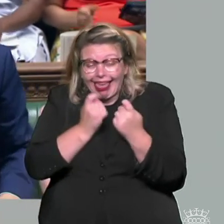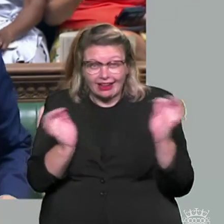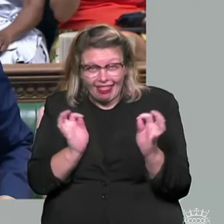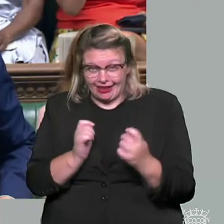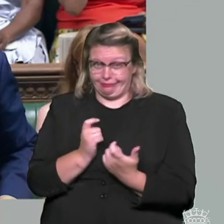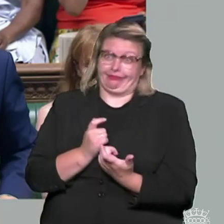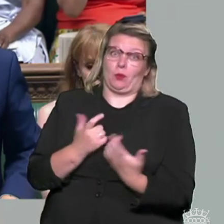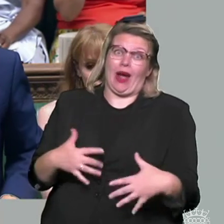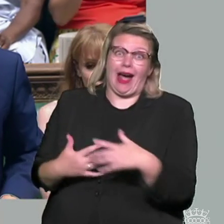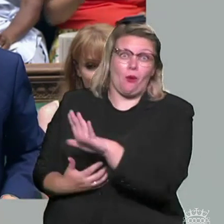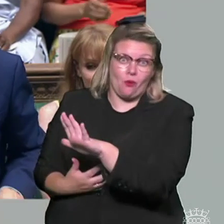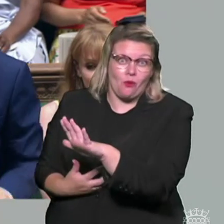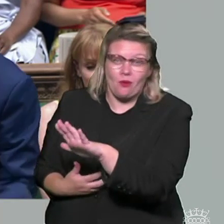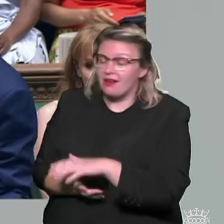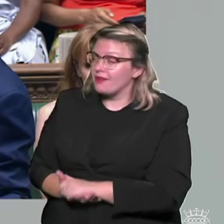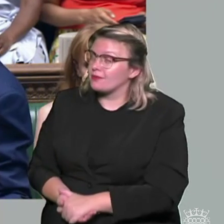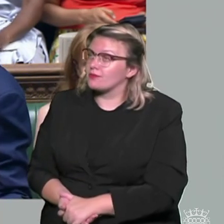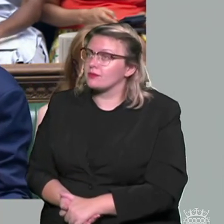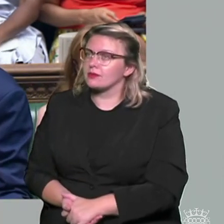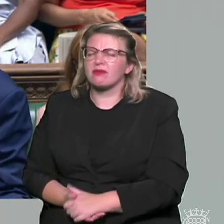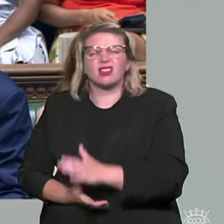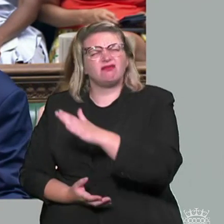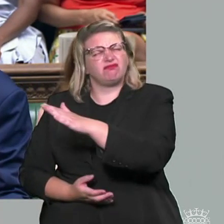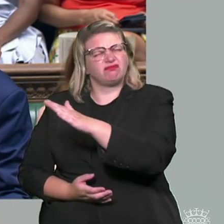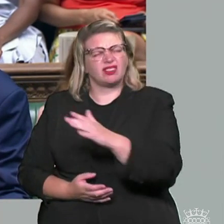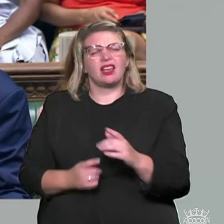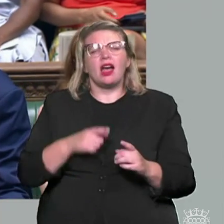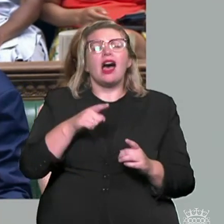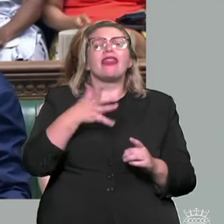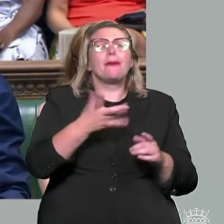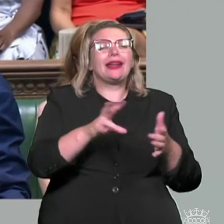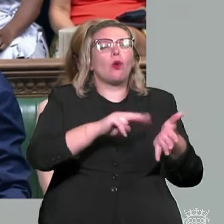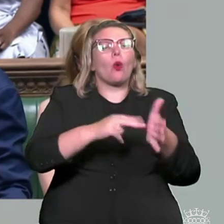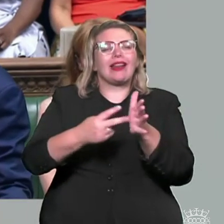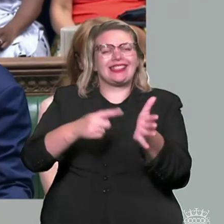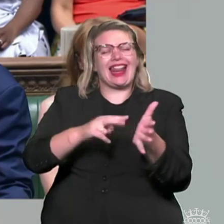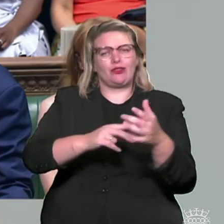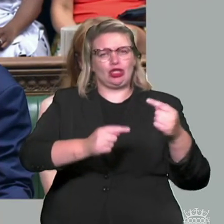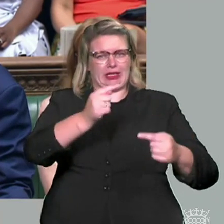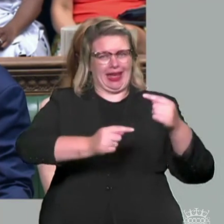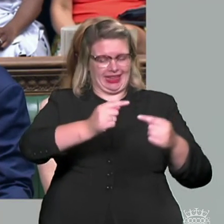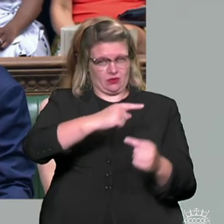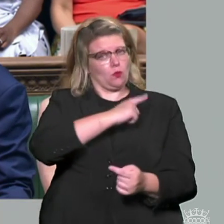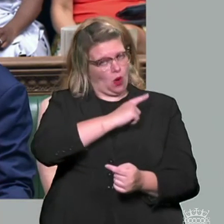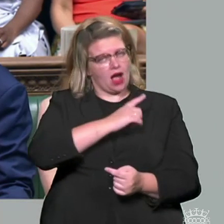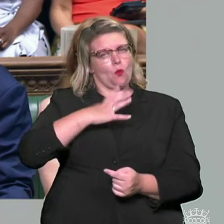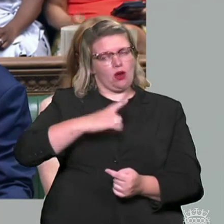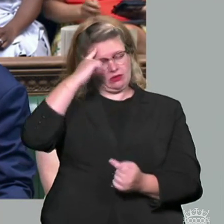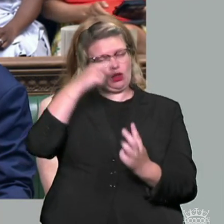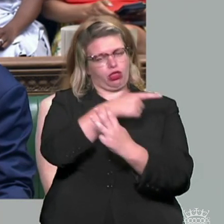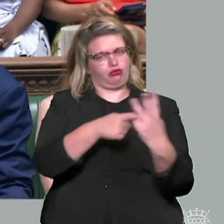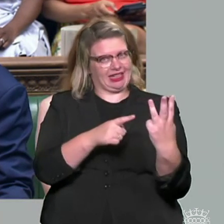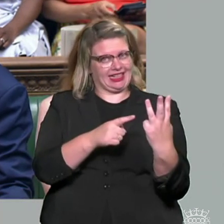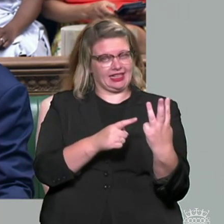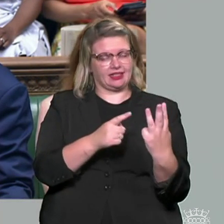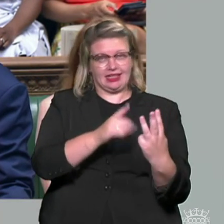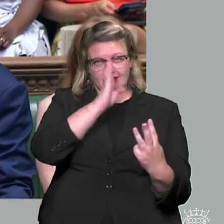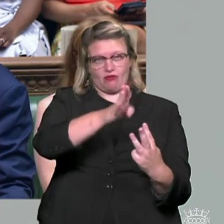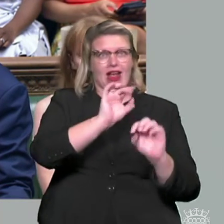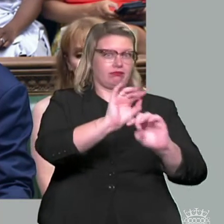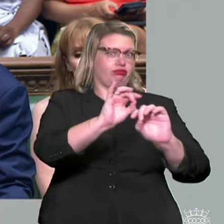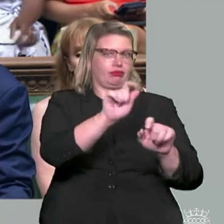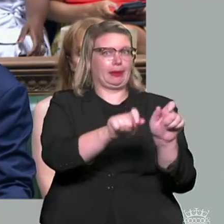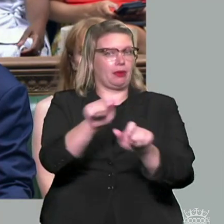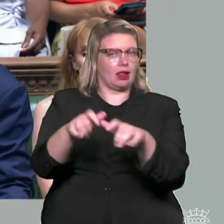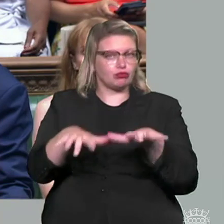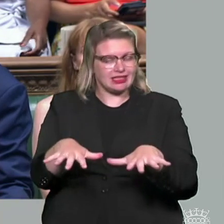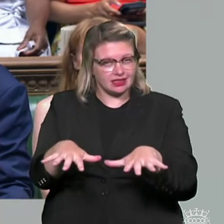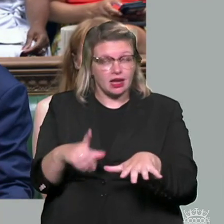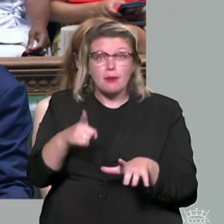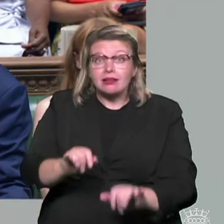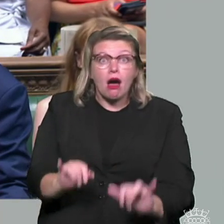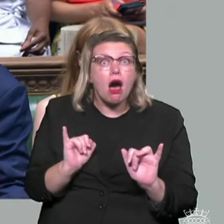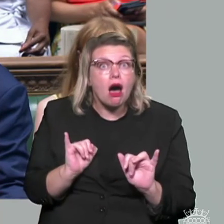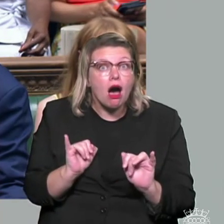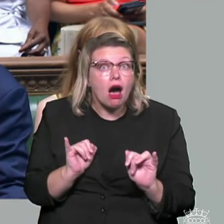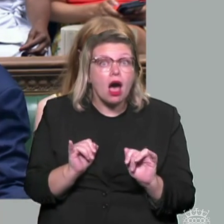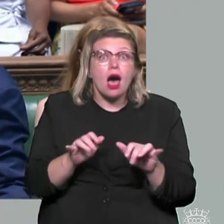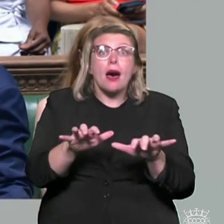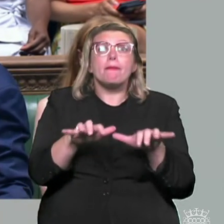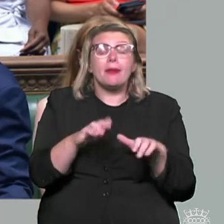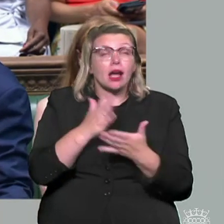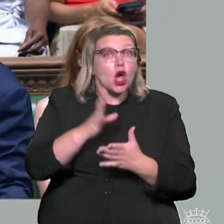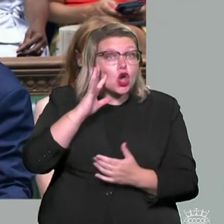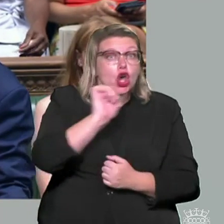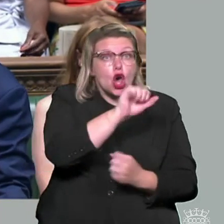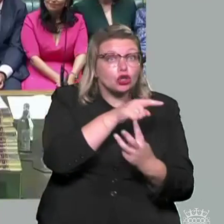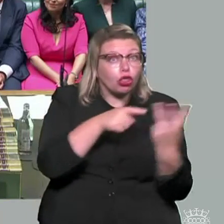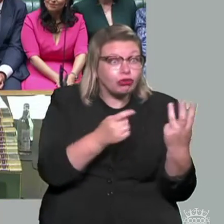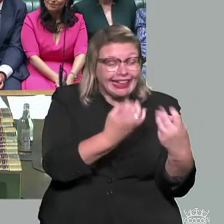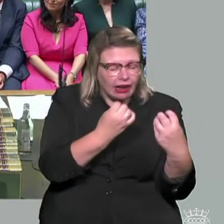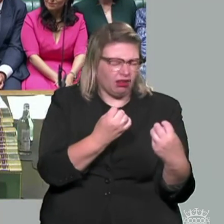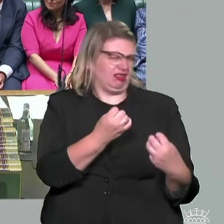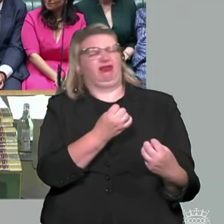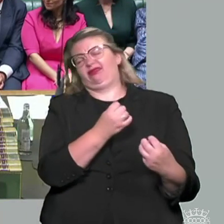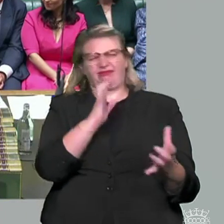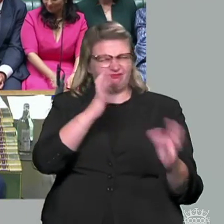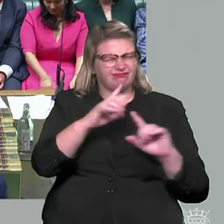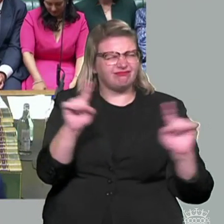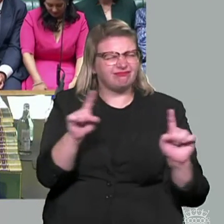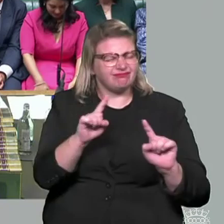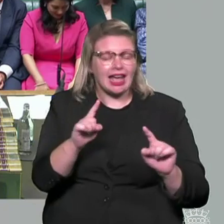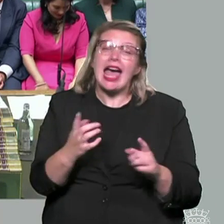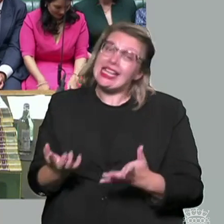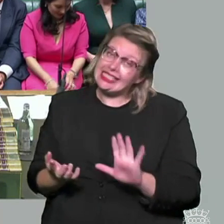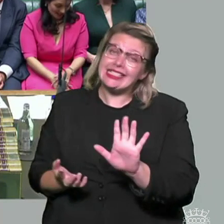I think the truth is this: they organised a TV debate because they thought it would be a great chance for the public to hear from the candidates first hand, then disaster struck because the public actually heard from the candidates first hand.